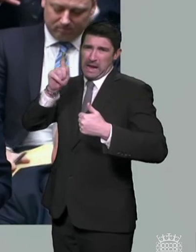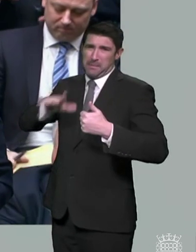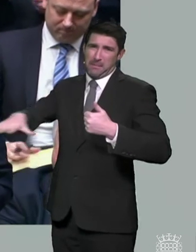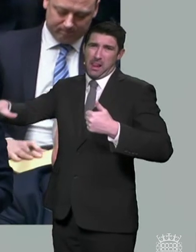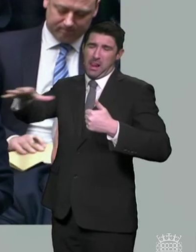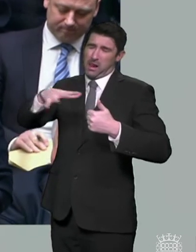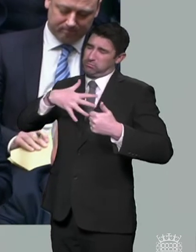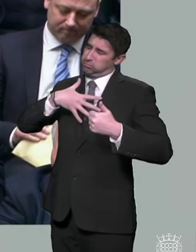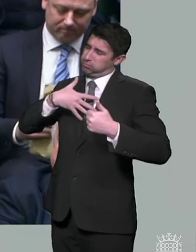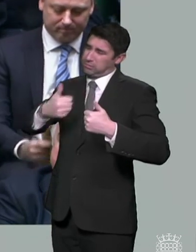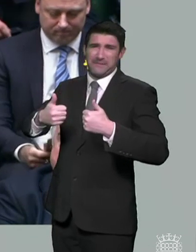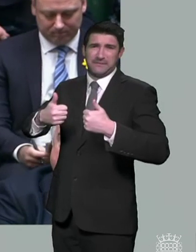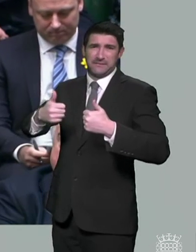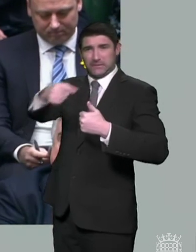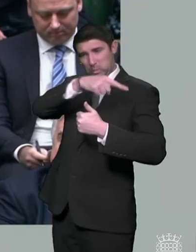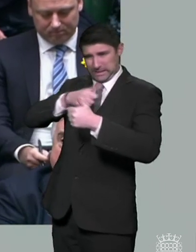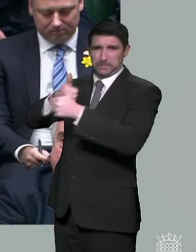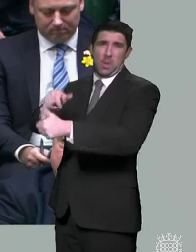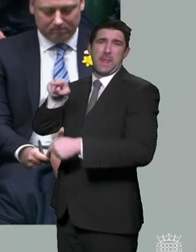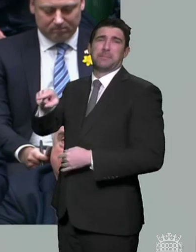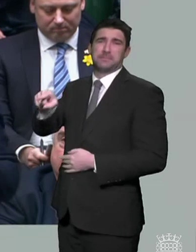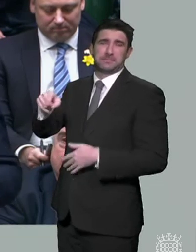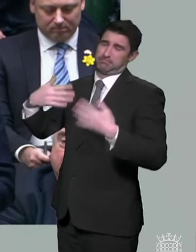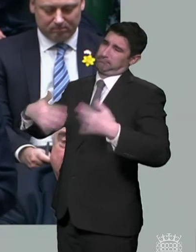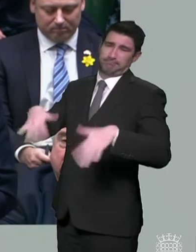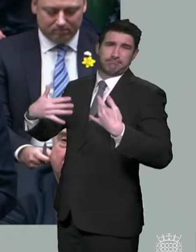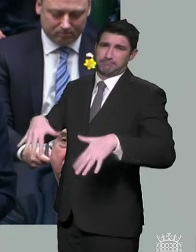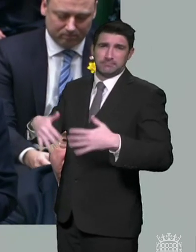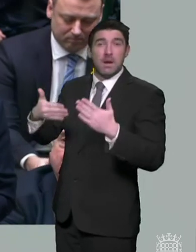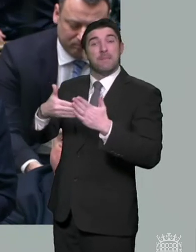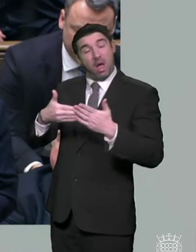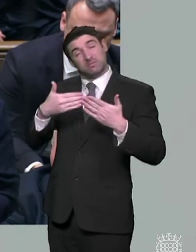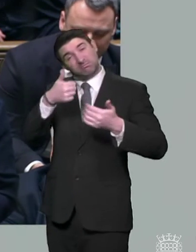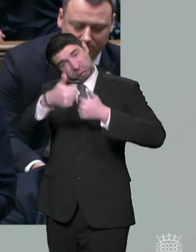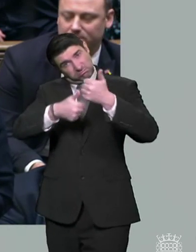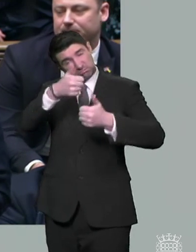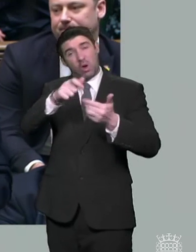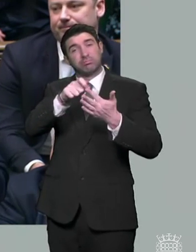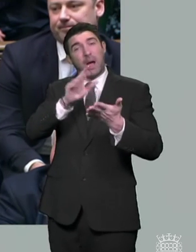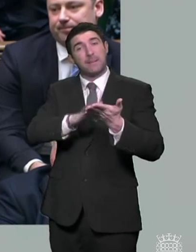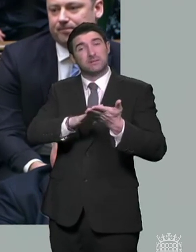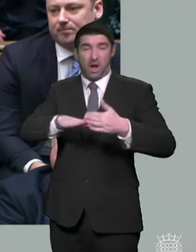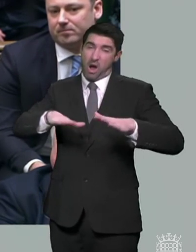May I also commend the Prime Minister and the Government for the excellent actions that we have taken so far?